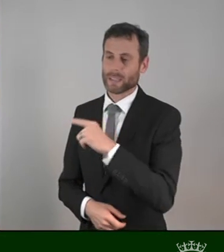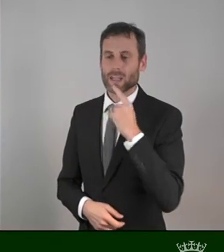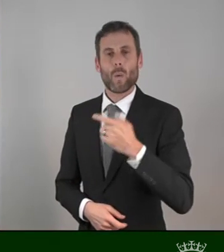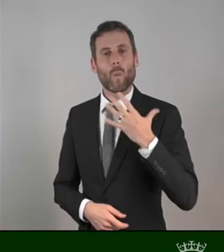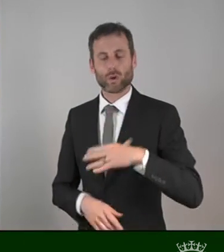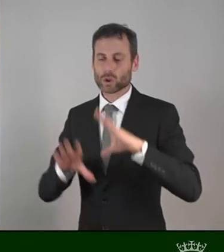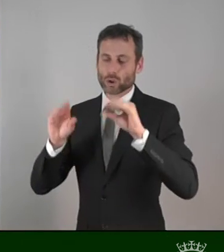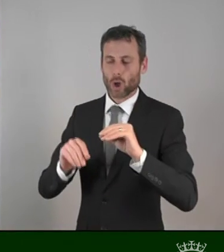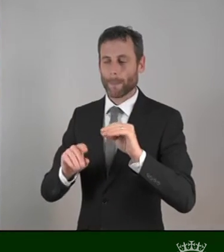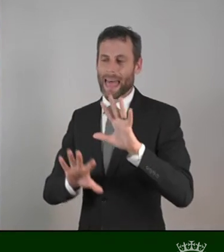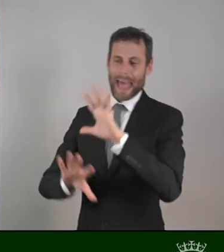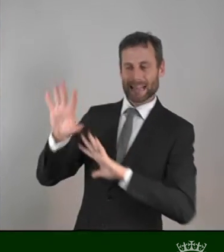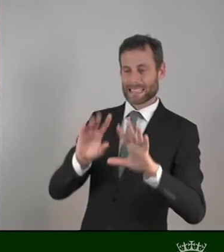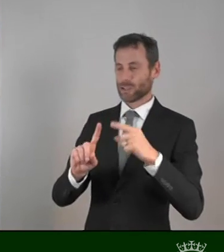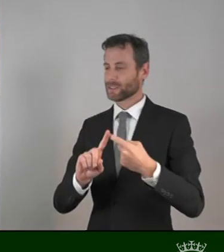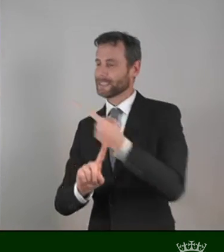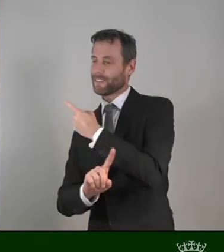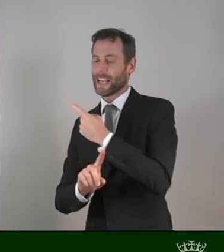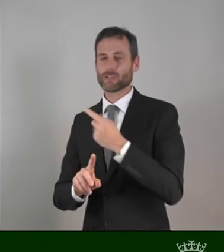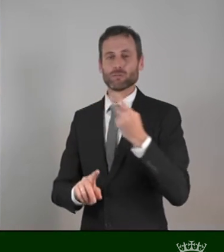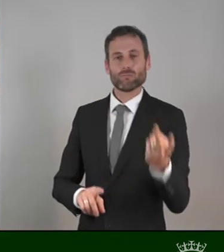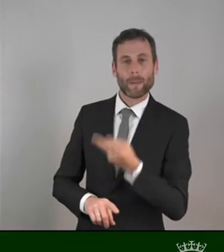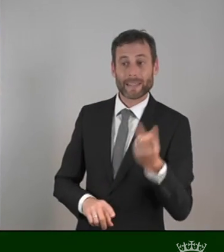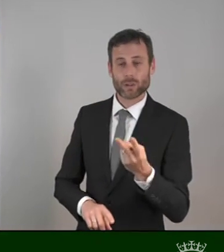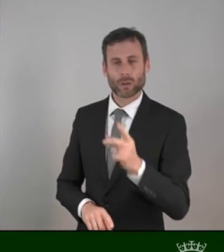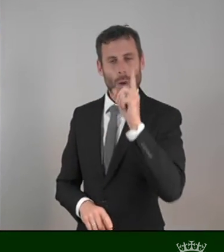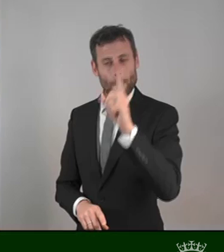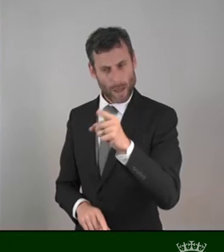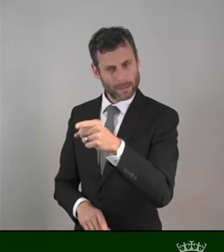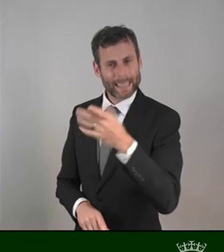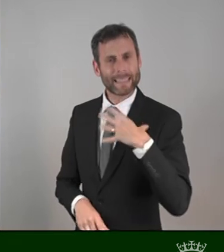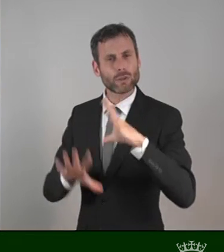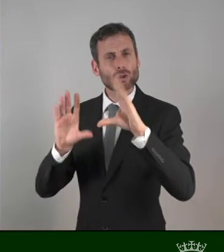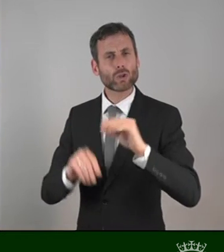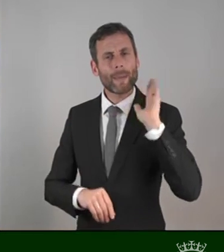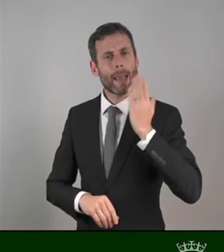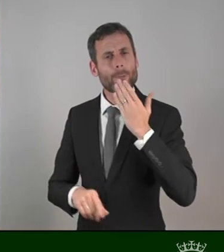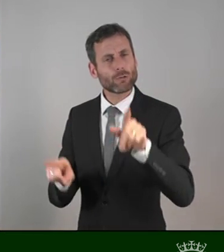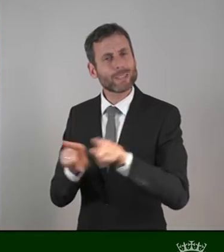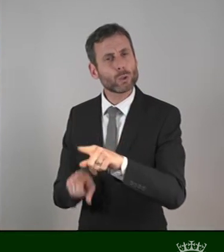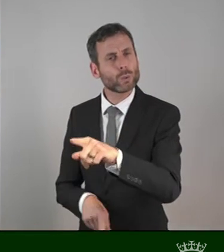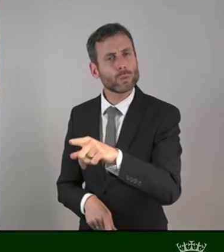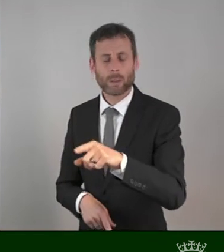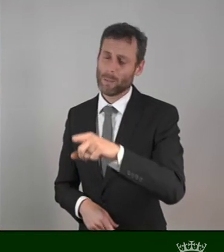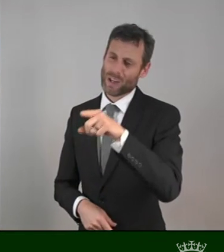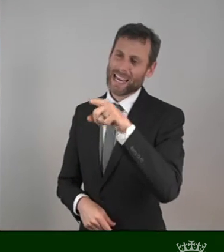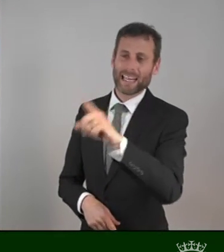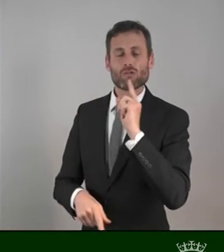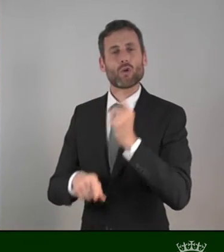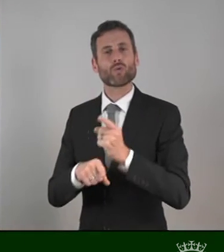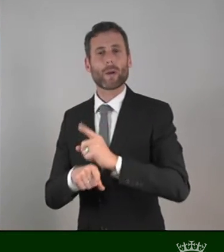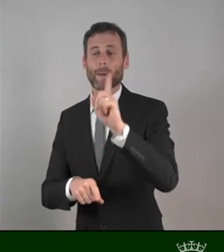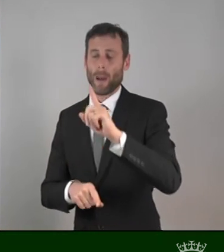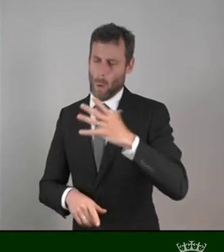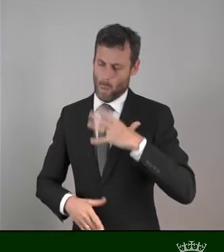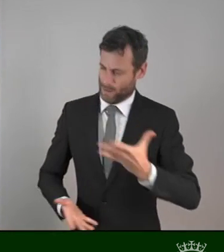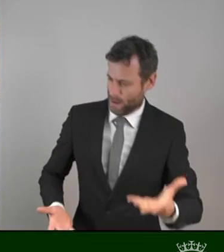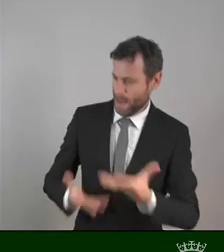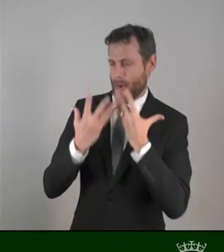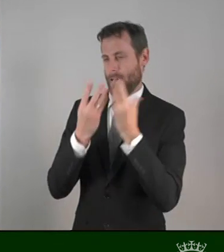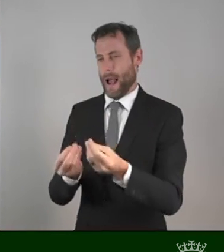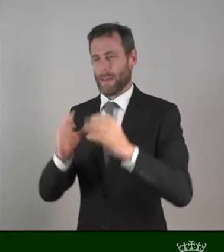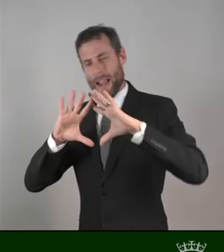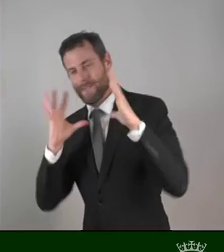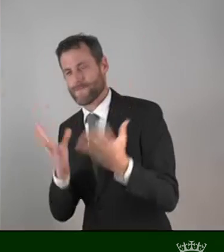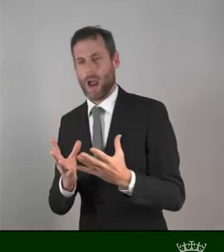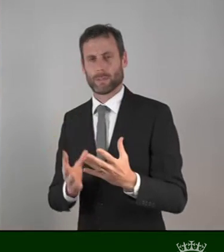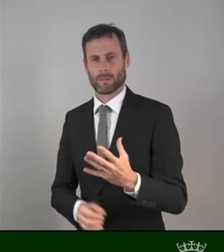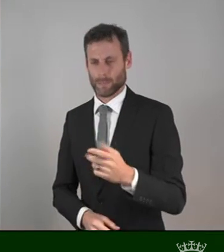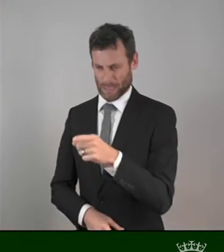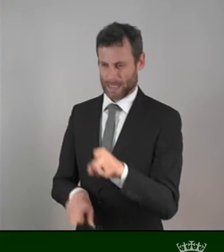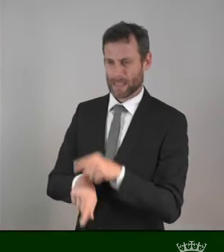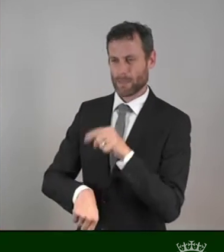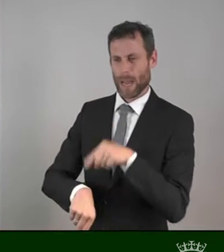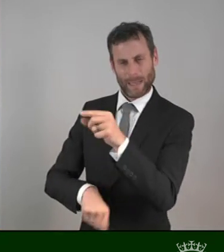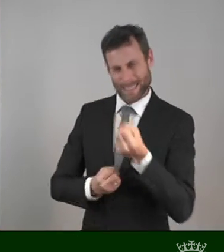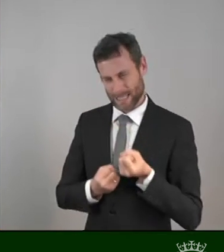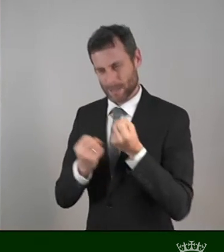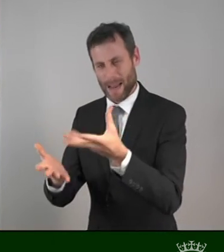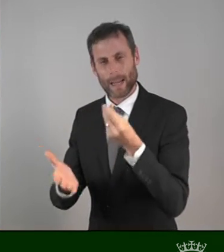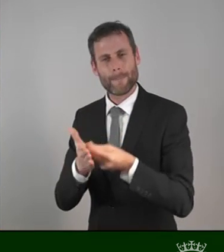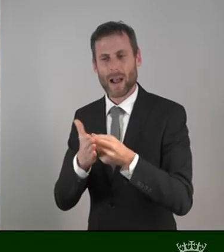We will not be taken seriously on climate leadership as long as we are ploughing taxpayers’ money into projects overseas that are emitting huge amounts of carbon.